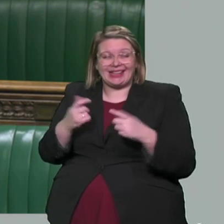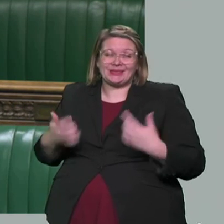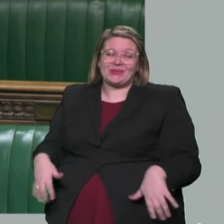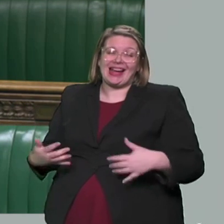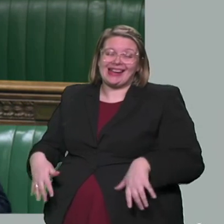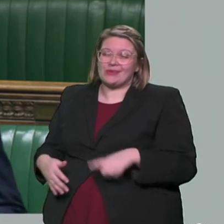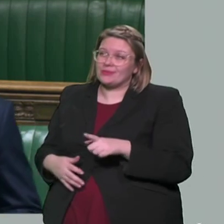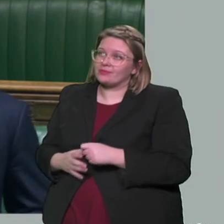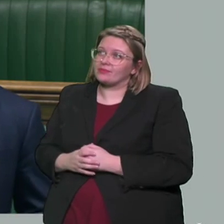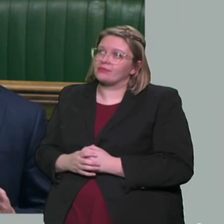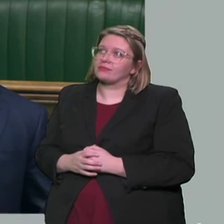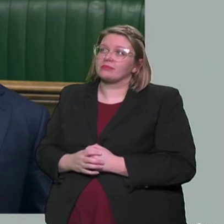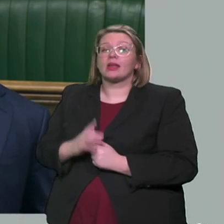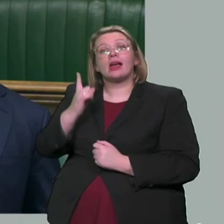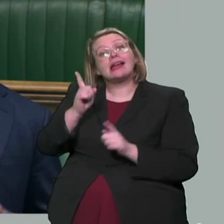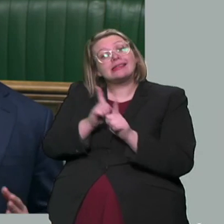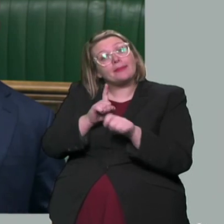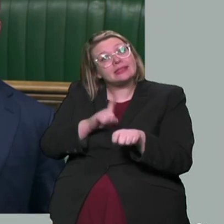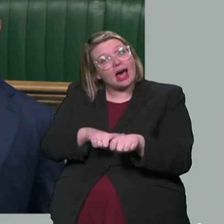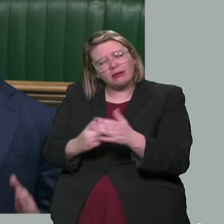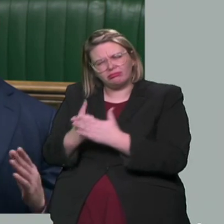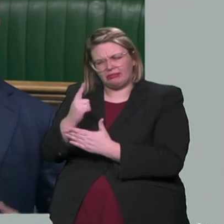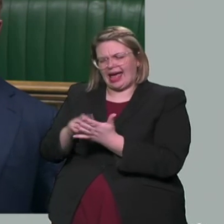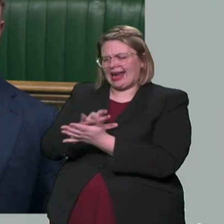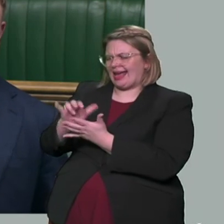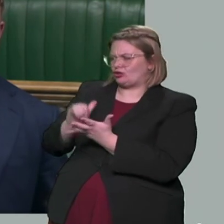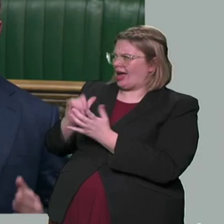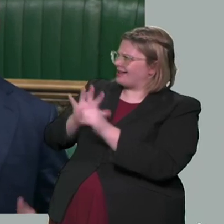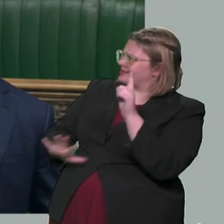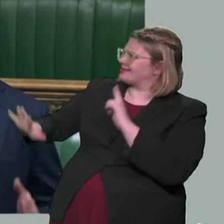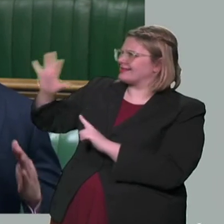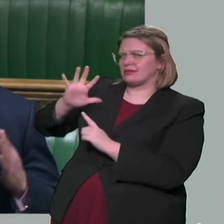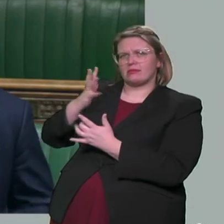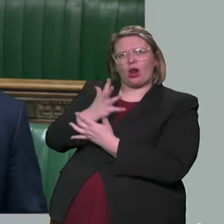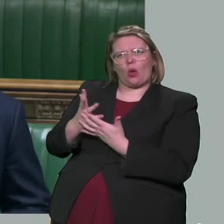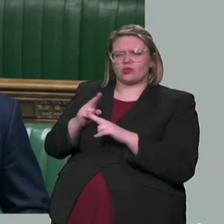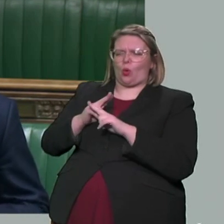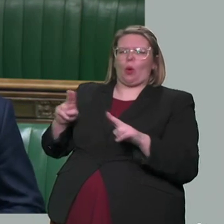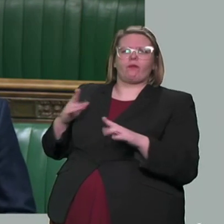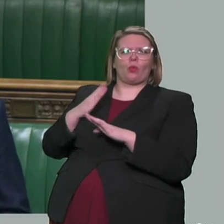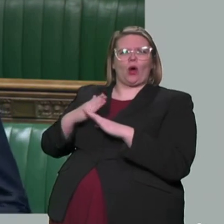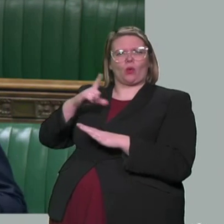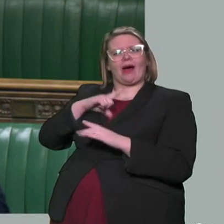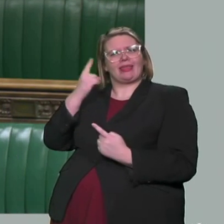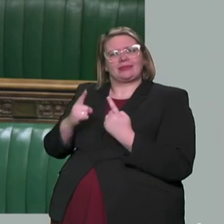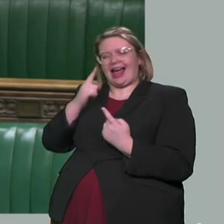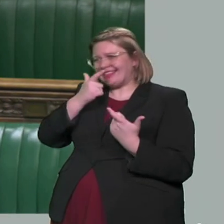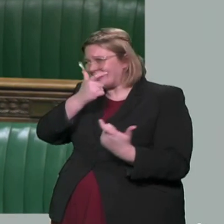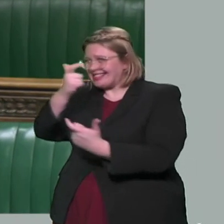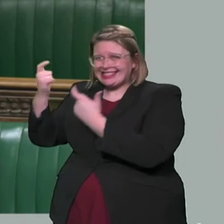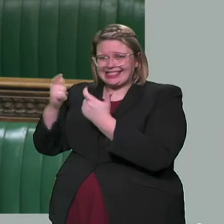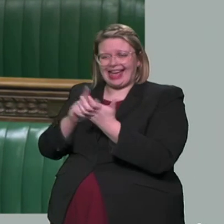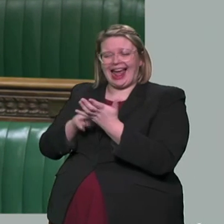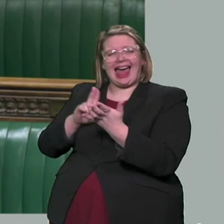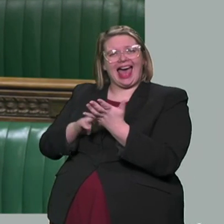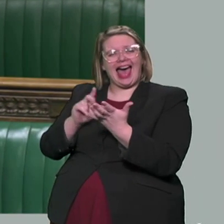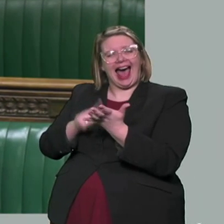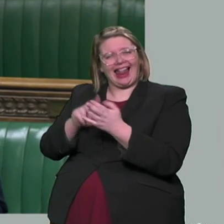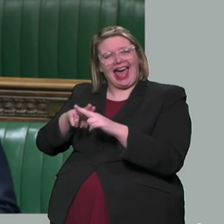At the same time, we hear that NHS workers across the country, in their thousands, are not at work because they cannot get the tests that they need.